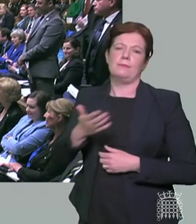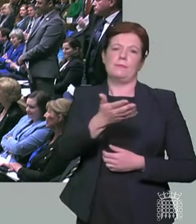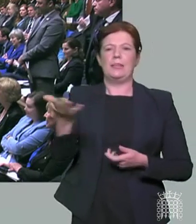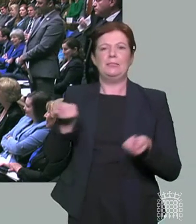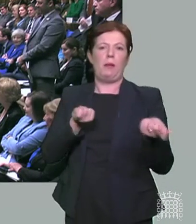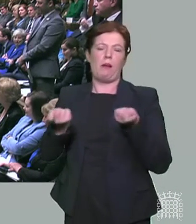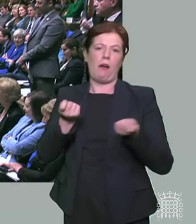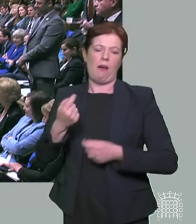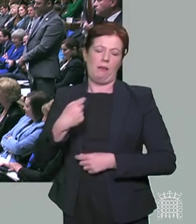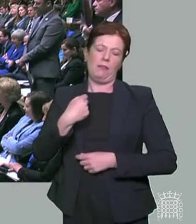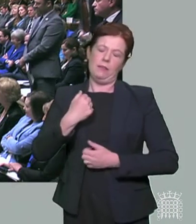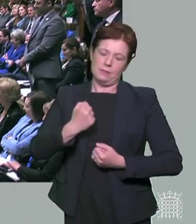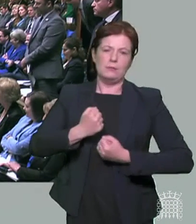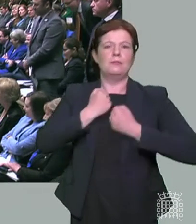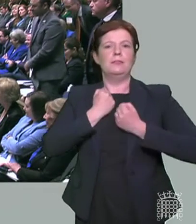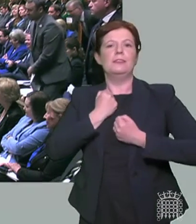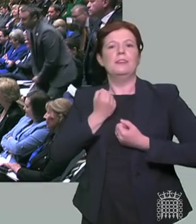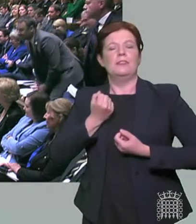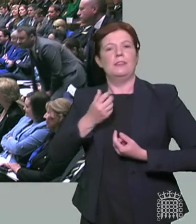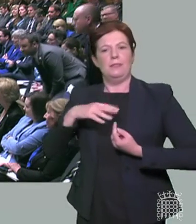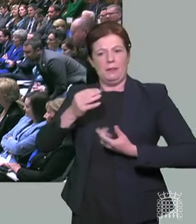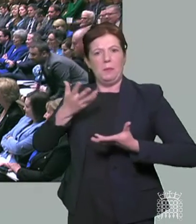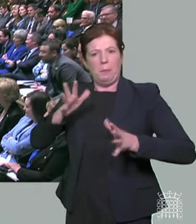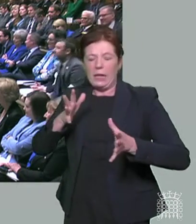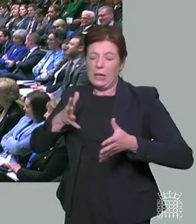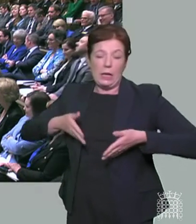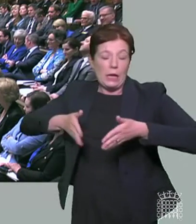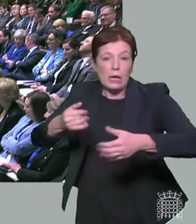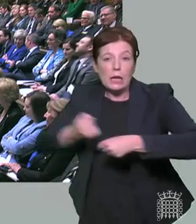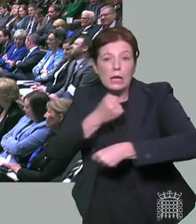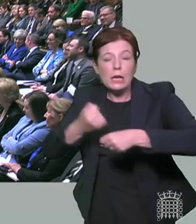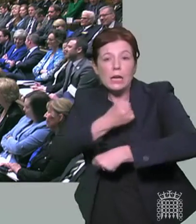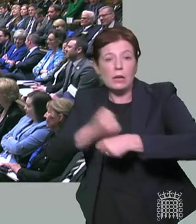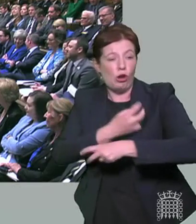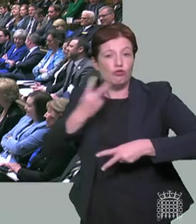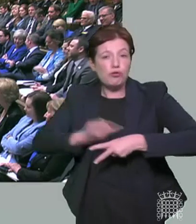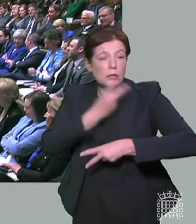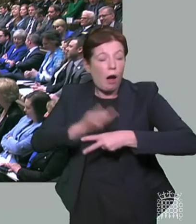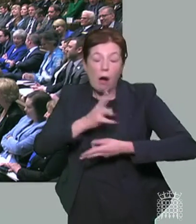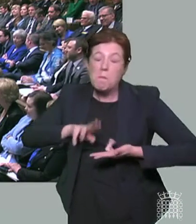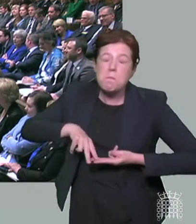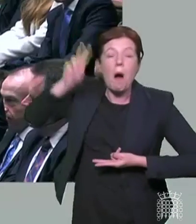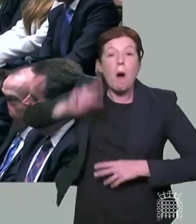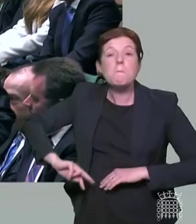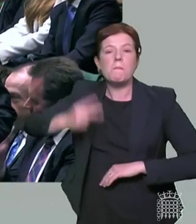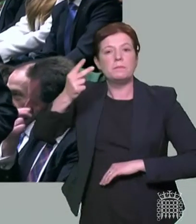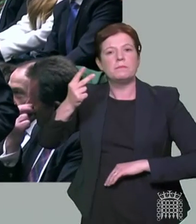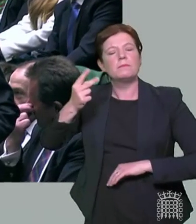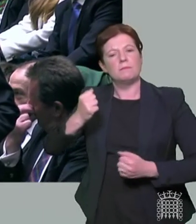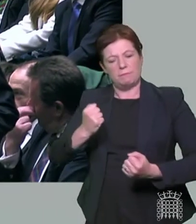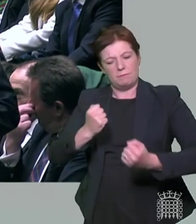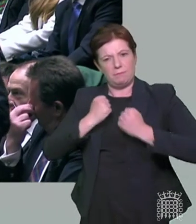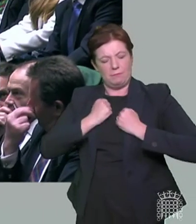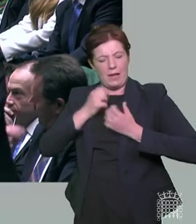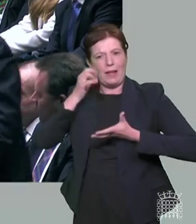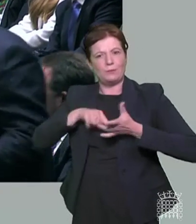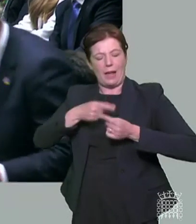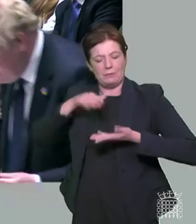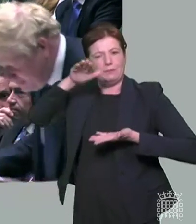Quite right—Conservative councils fix four times more potholes, recycle twice as much, and charge less.